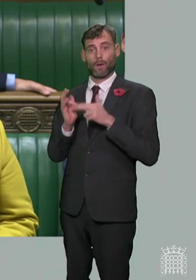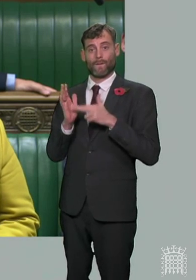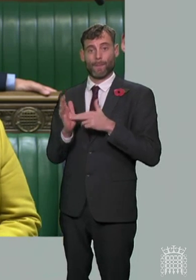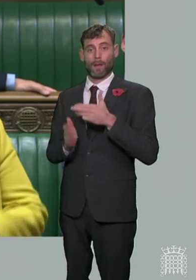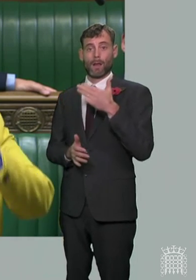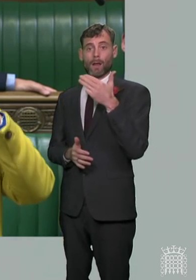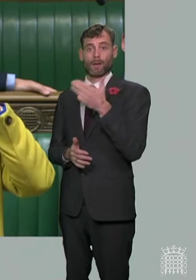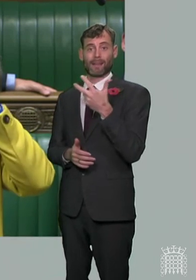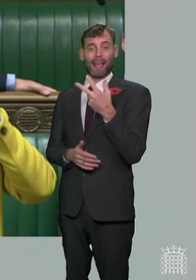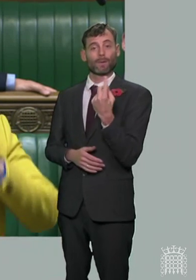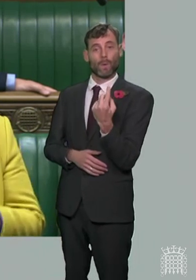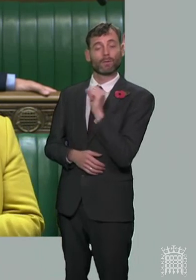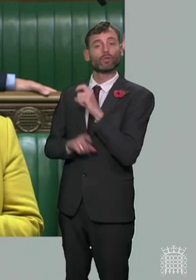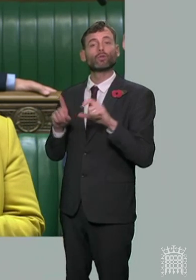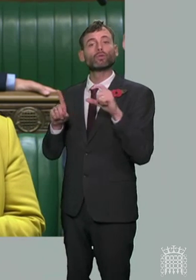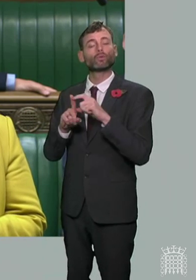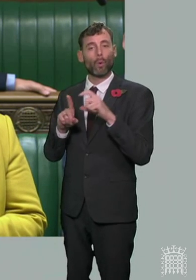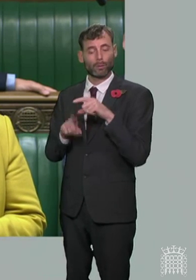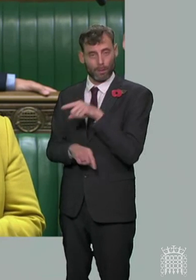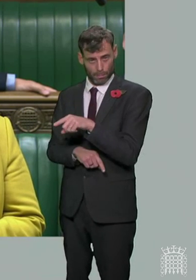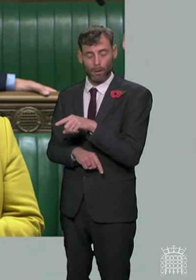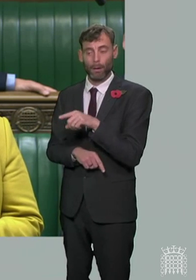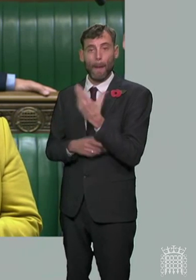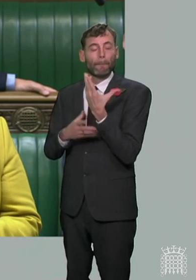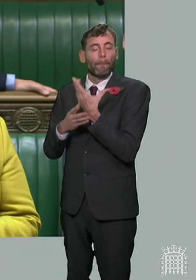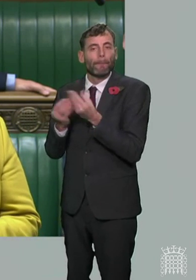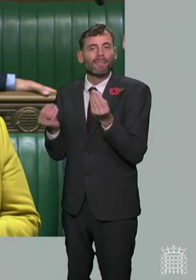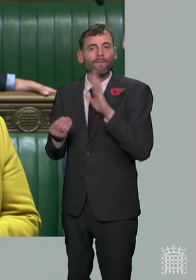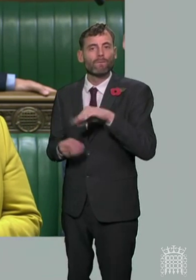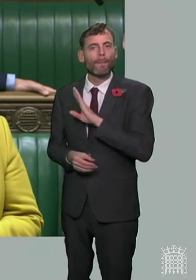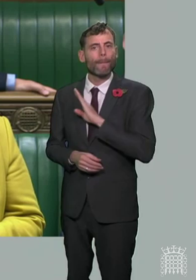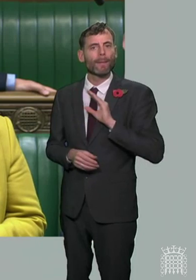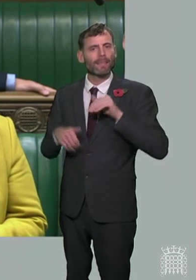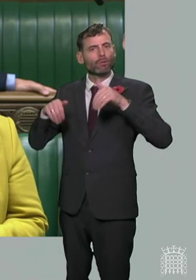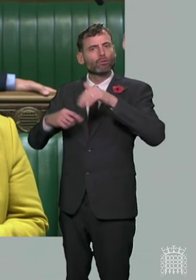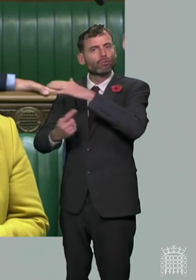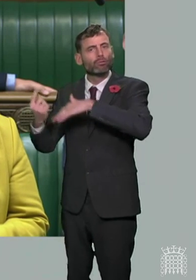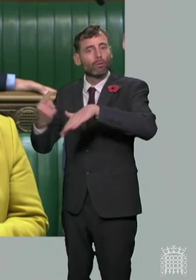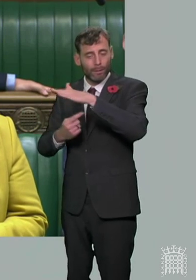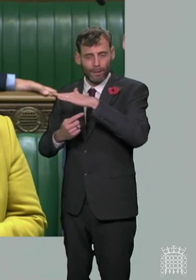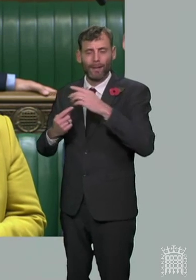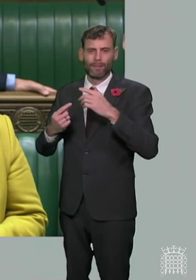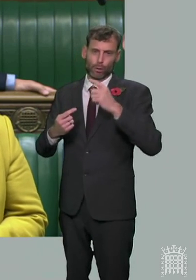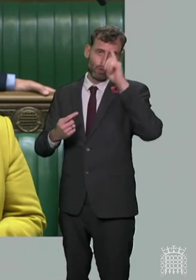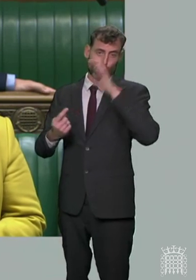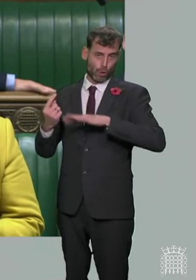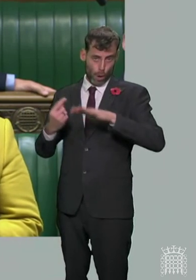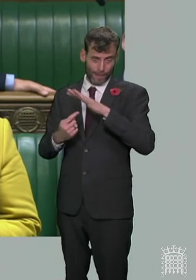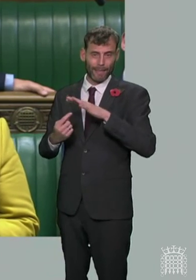On that day, his daughter, Katrice Lee, went missing from a military shopping complex near Paderborn in Germany.